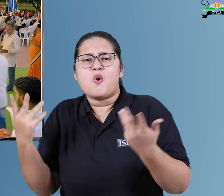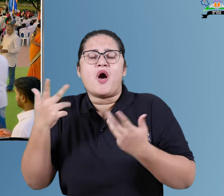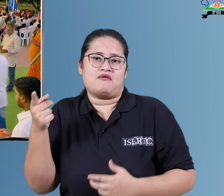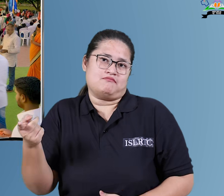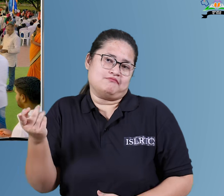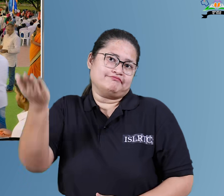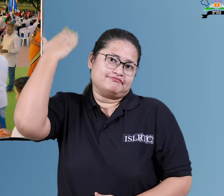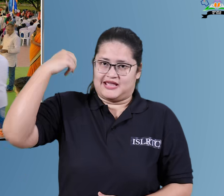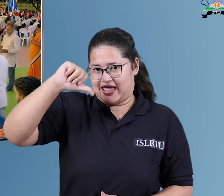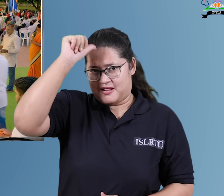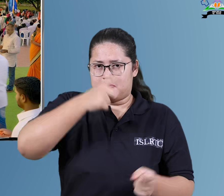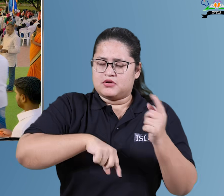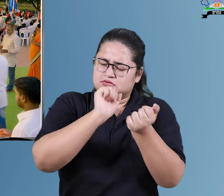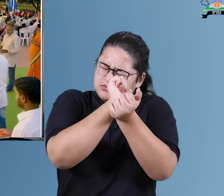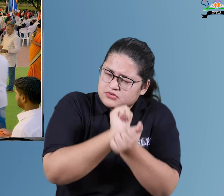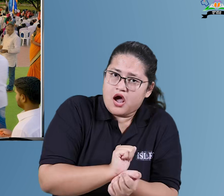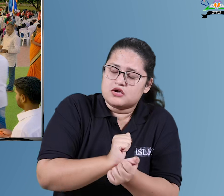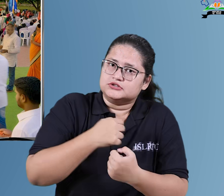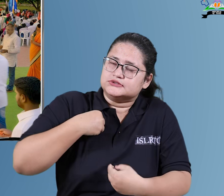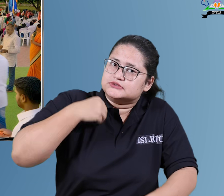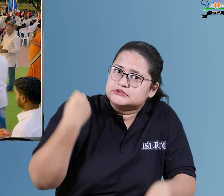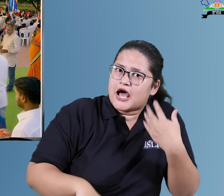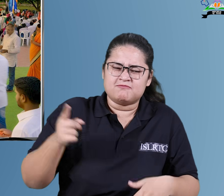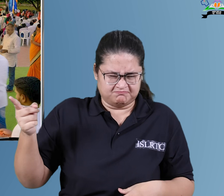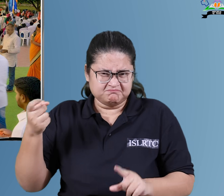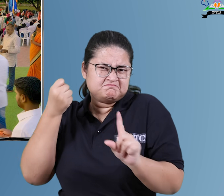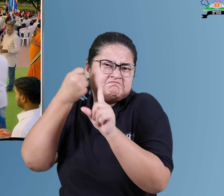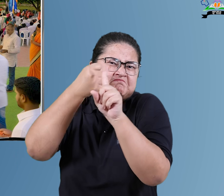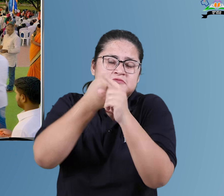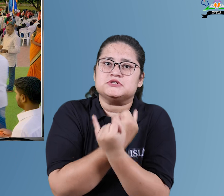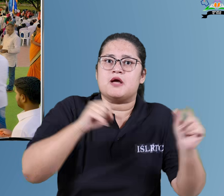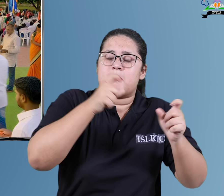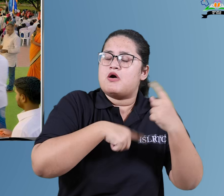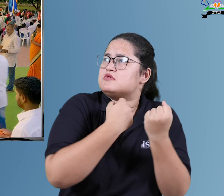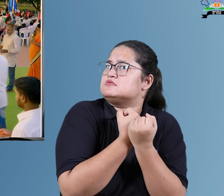honoring his contributions to the country's independence movement.